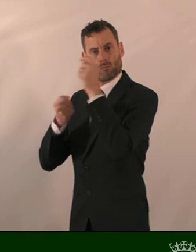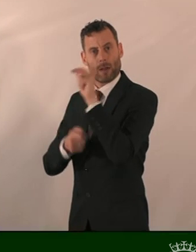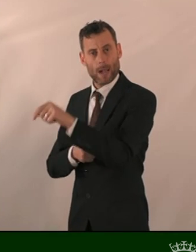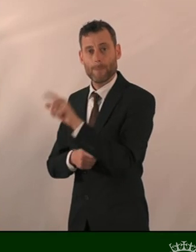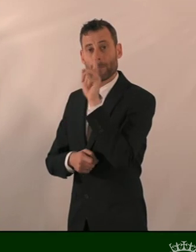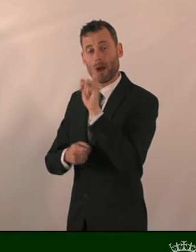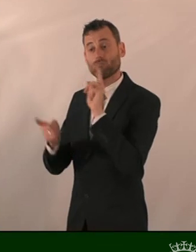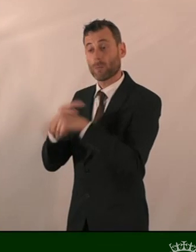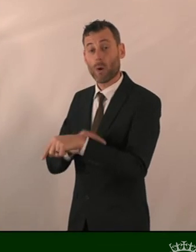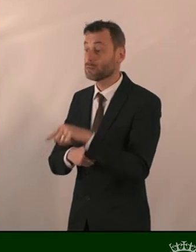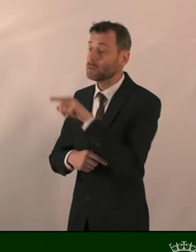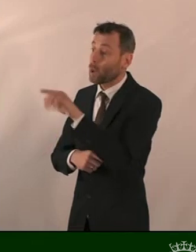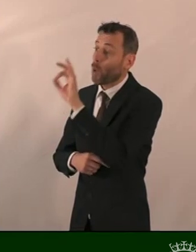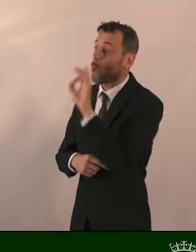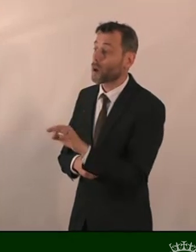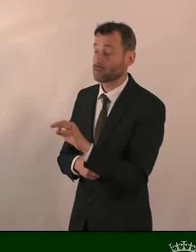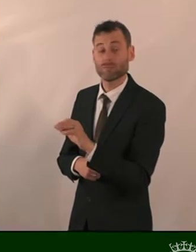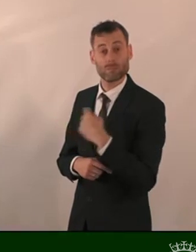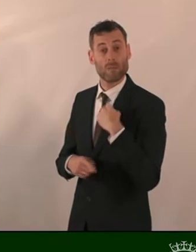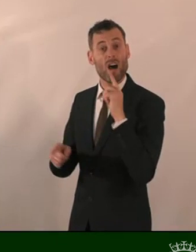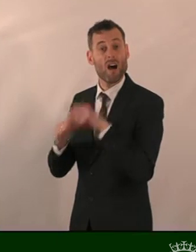The answer to her question, in a word, is no.